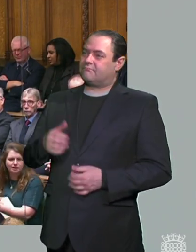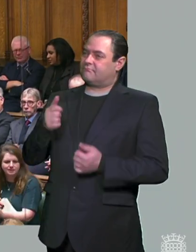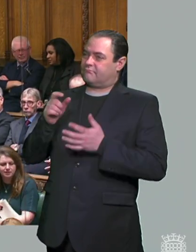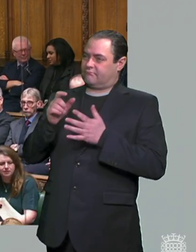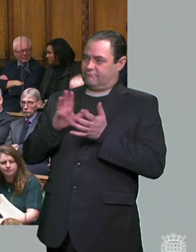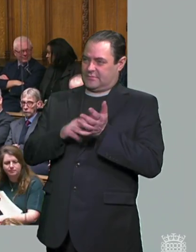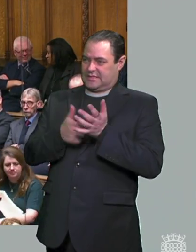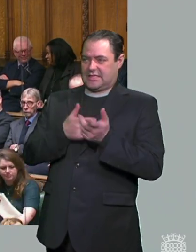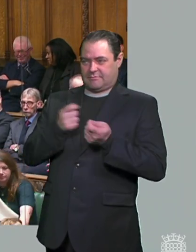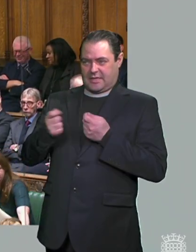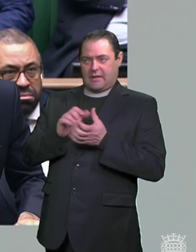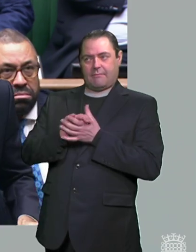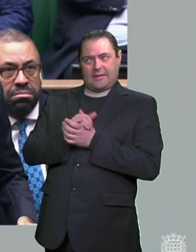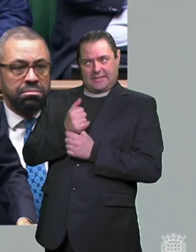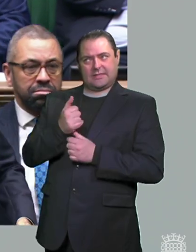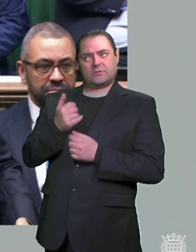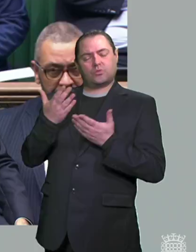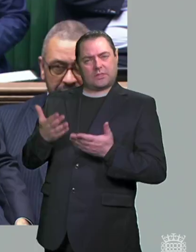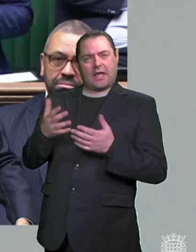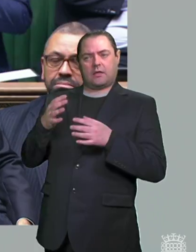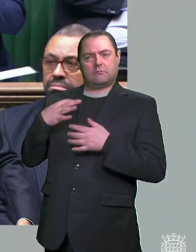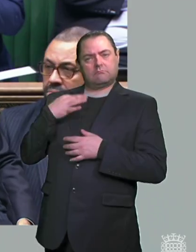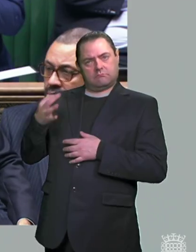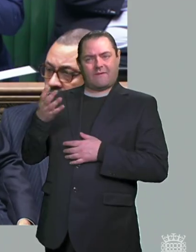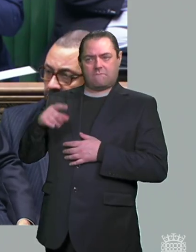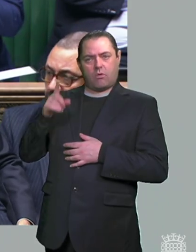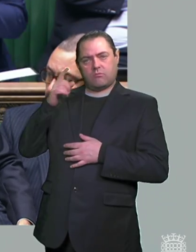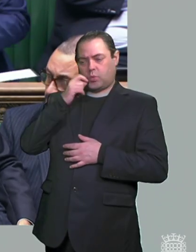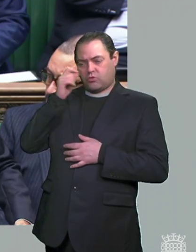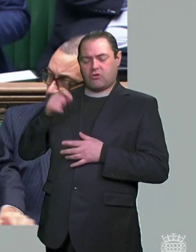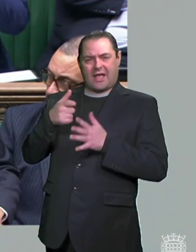I am delighted that we are joined today by a delegation from Kyiv.